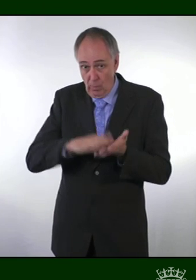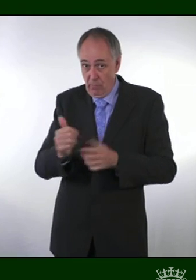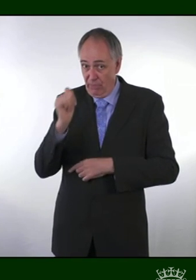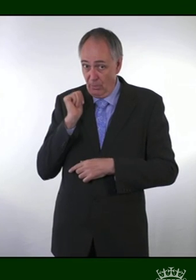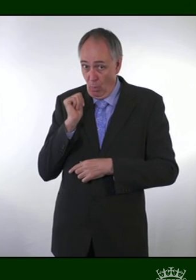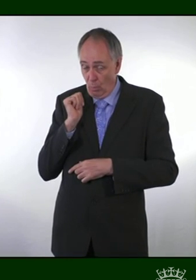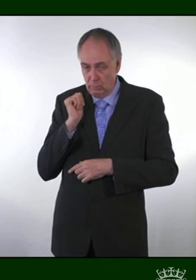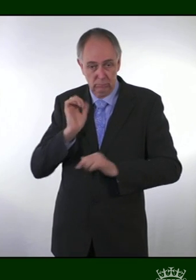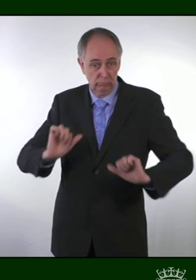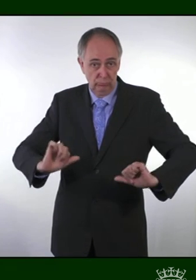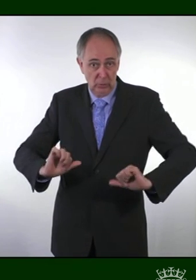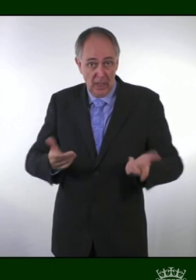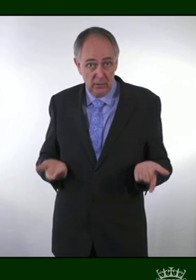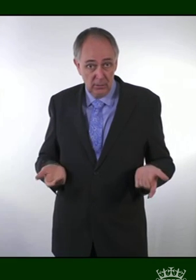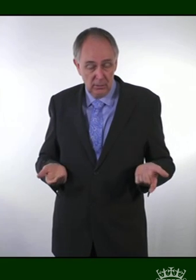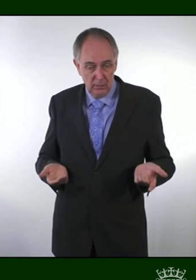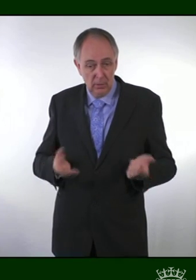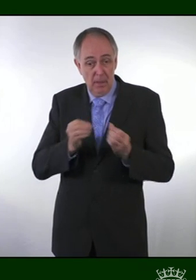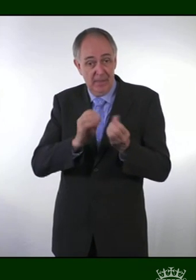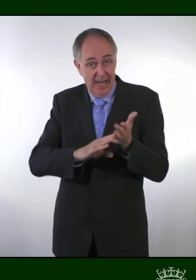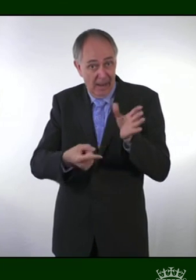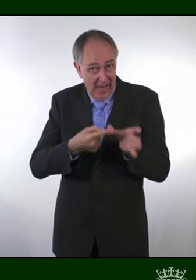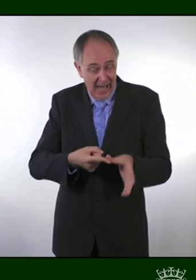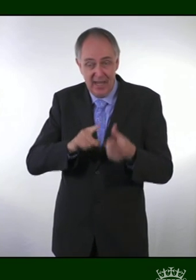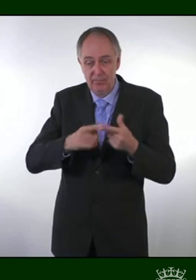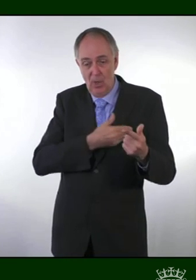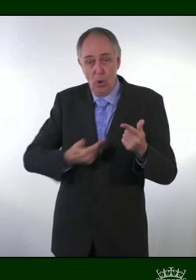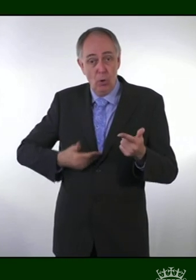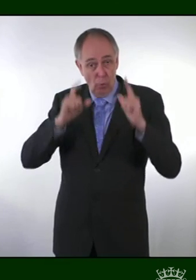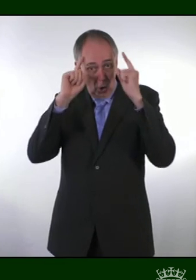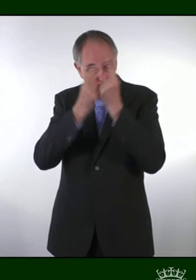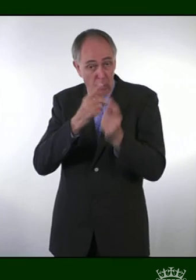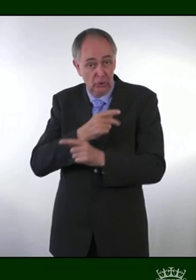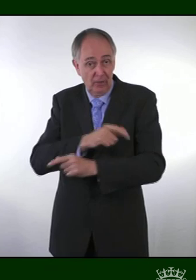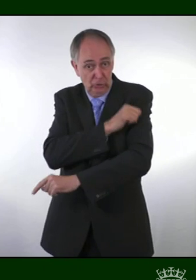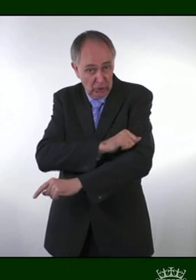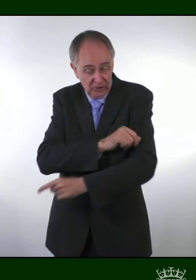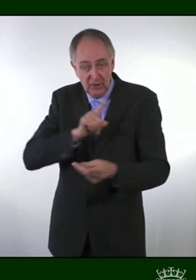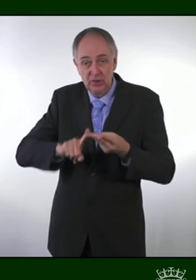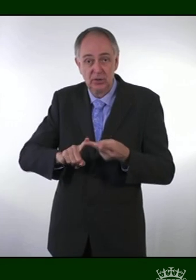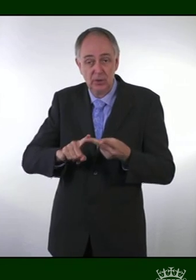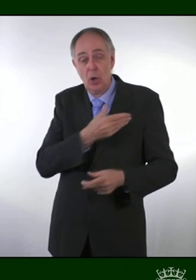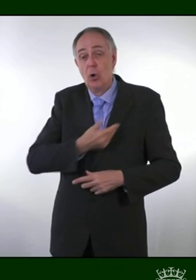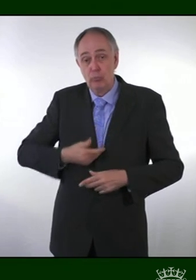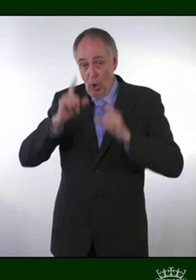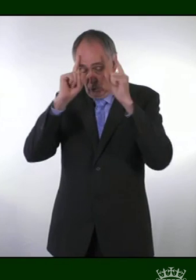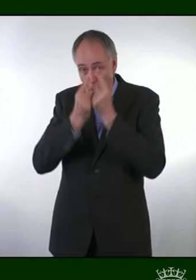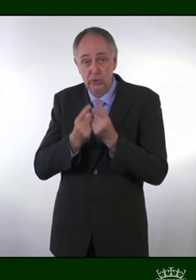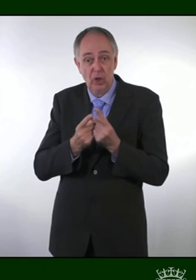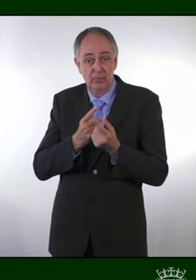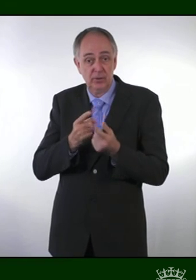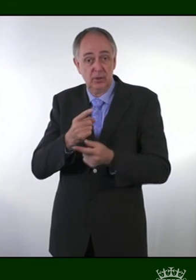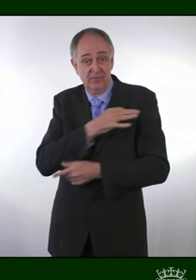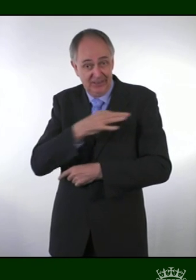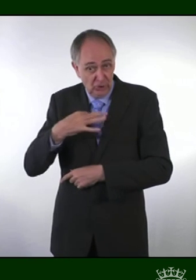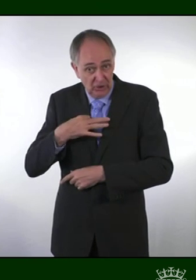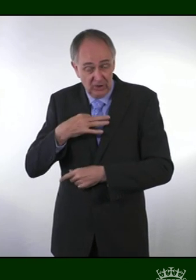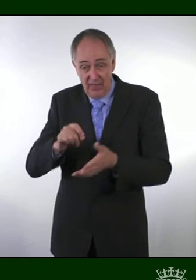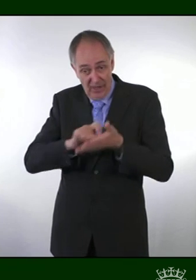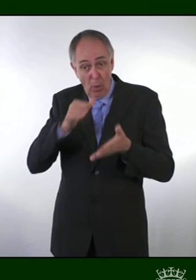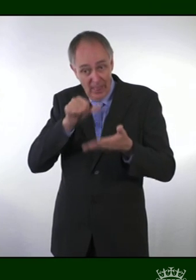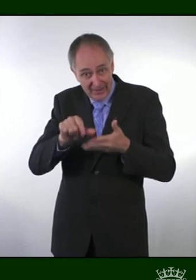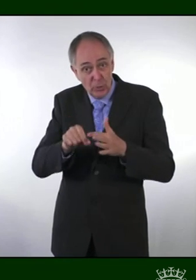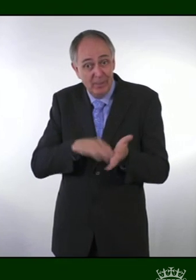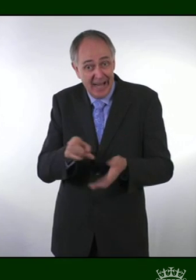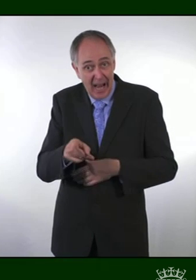Nothing has happened. The British Medical Association, the Royal College of Nursing, the Royal College of Physicians and Unison have all written to the Prime Minister, so he must know about this.